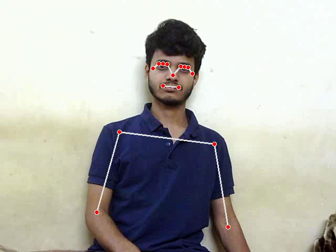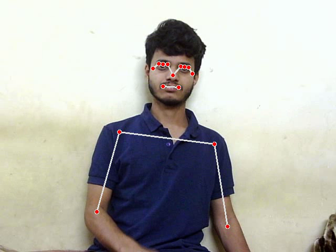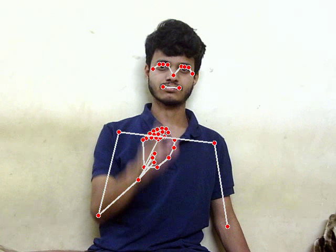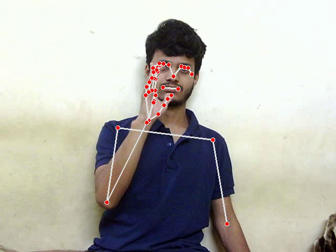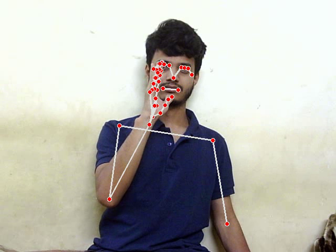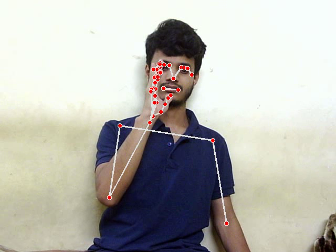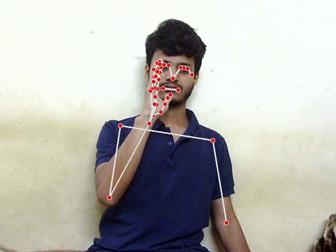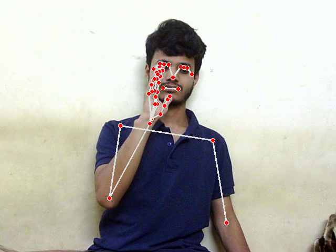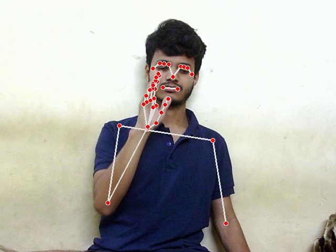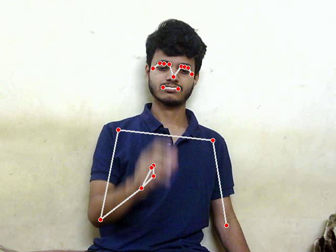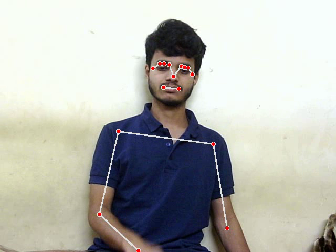mother